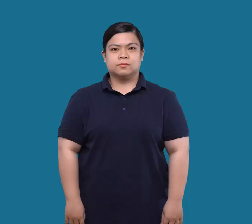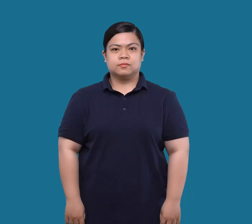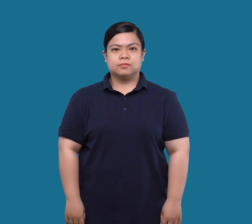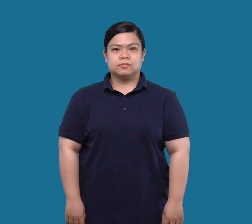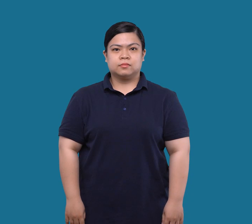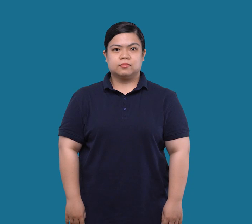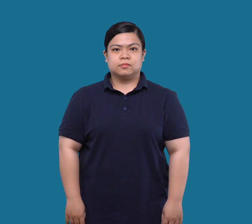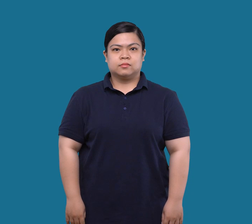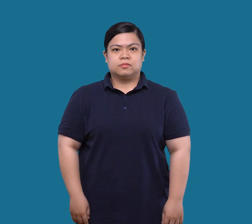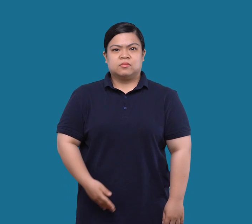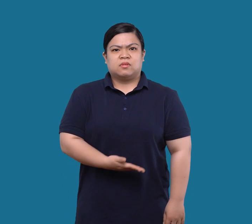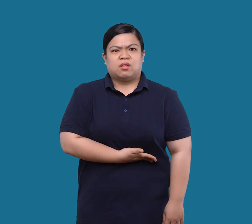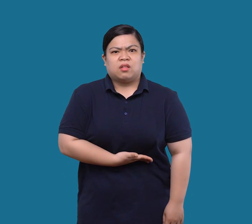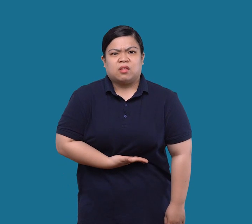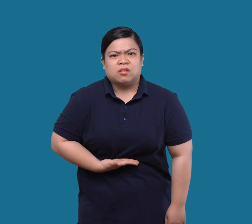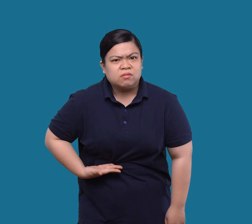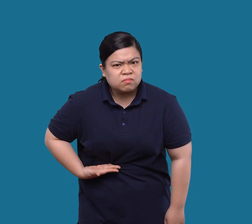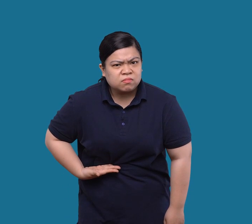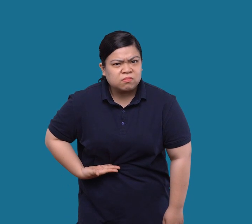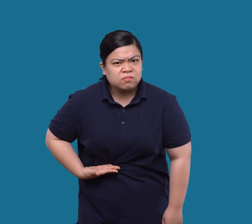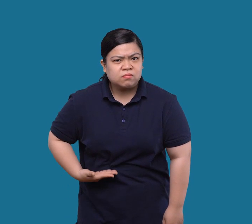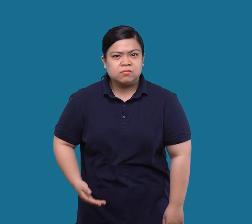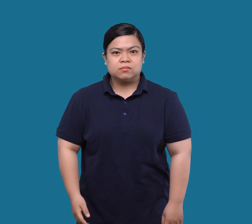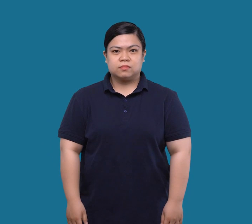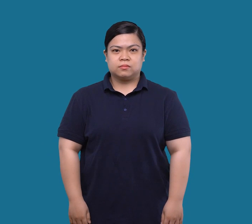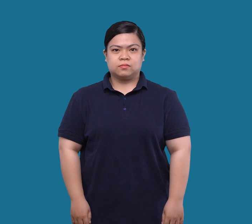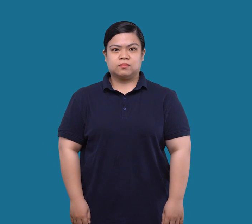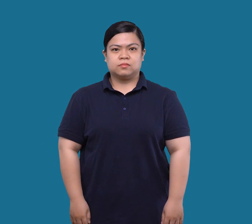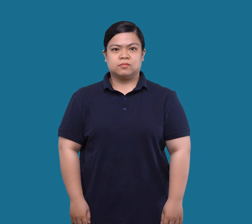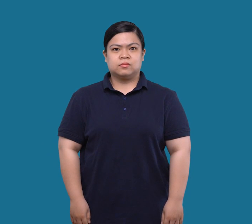đói không?